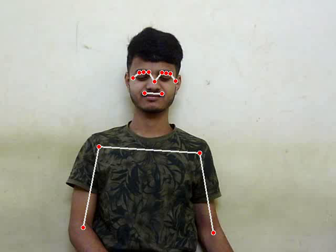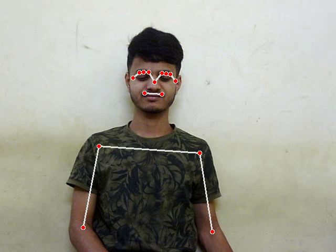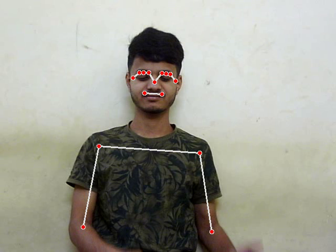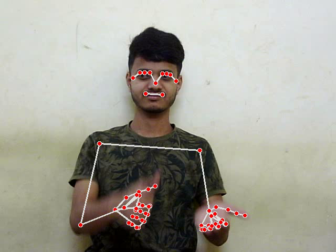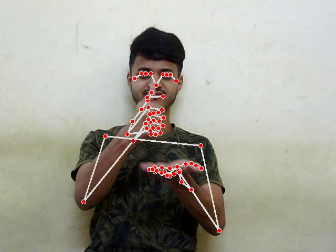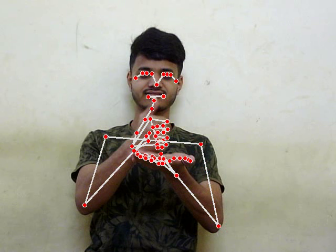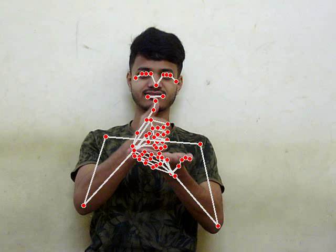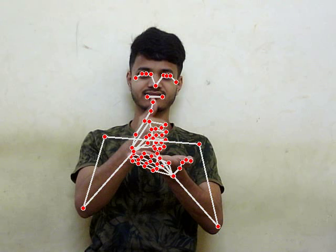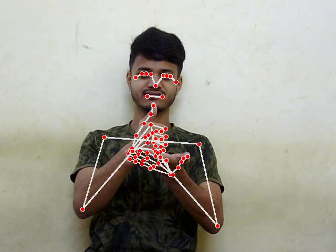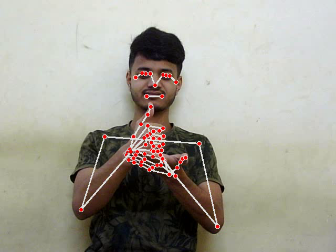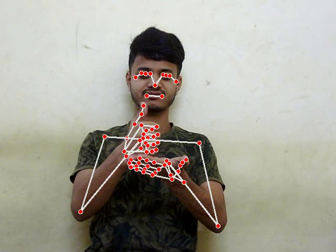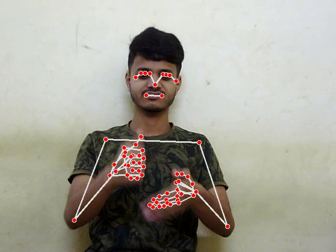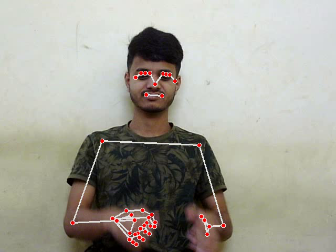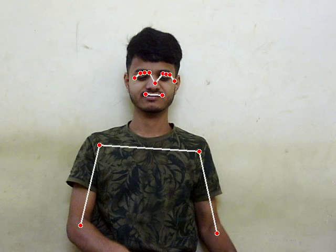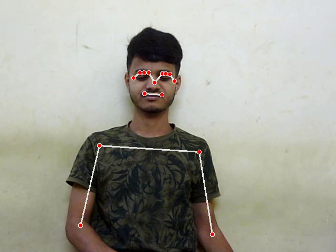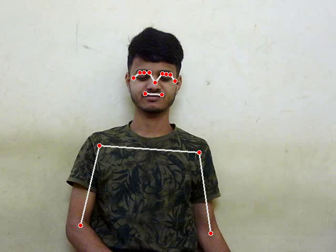help